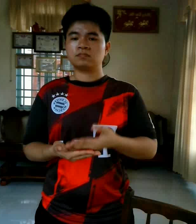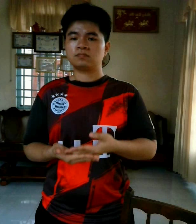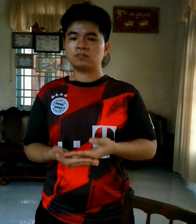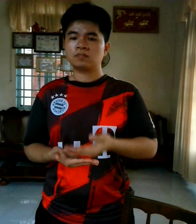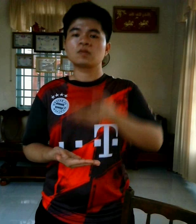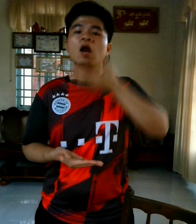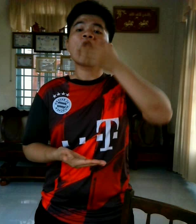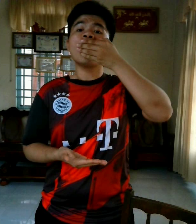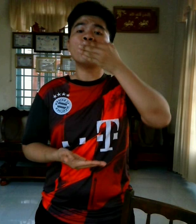sup